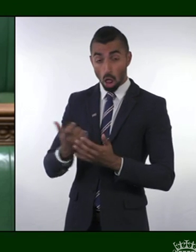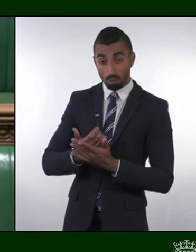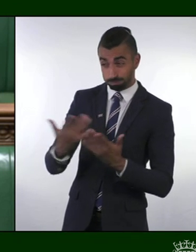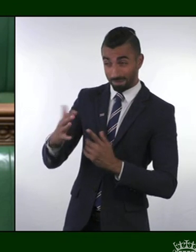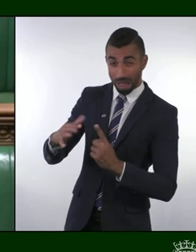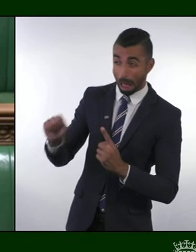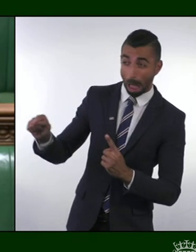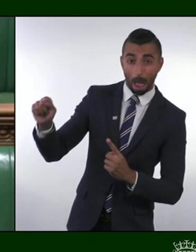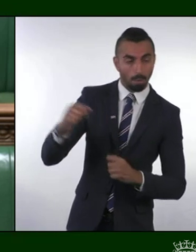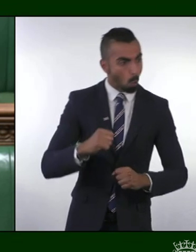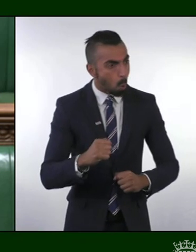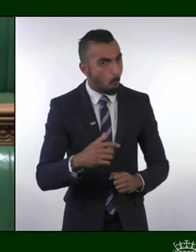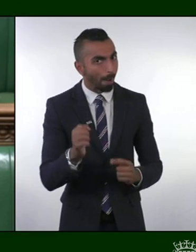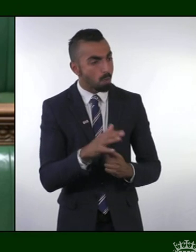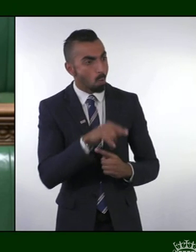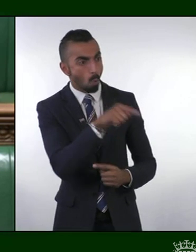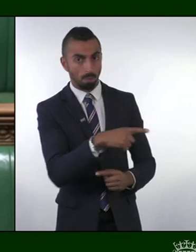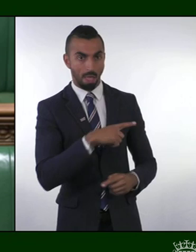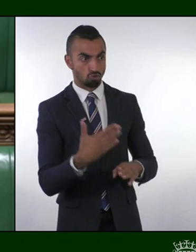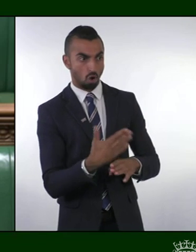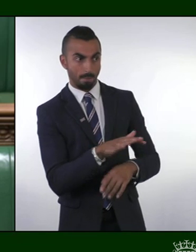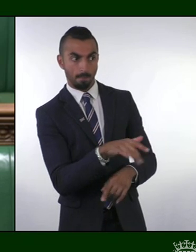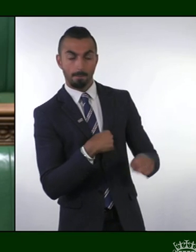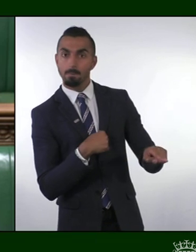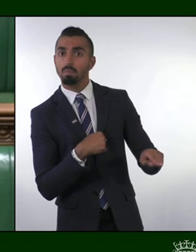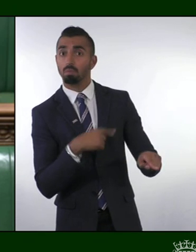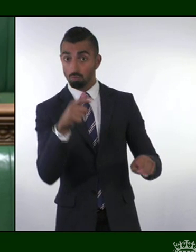But property transactions fell by 50% in May.